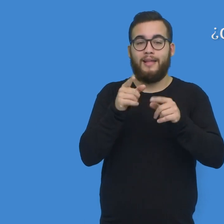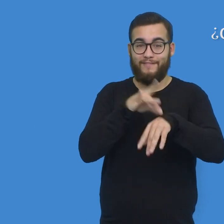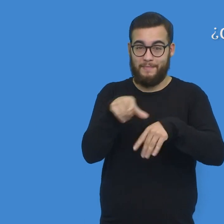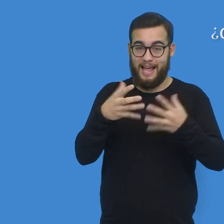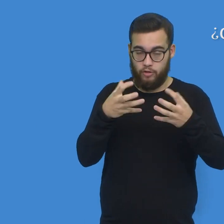enfermo